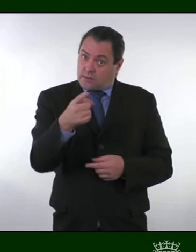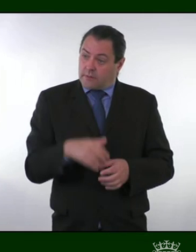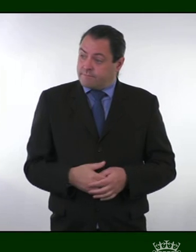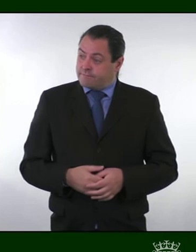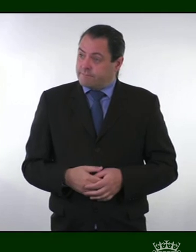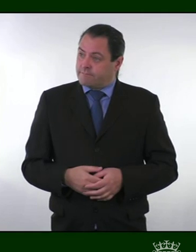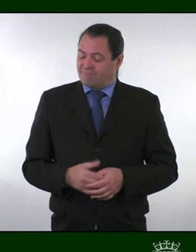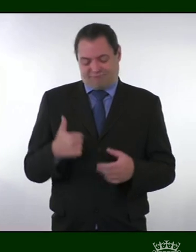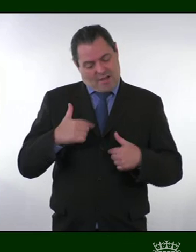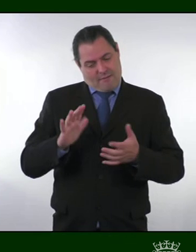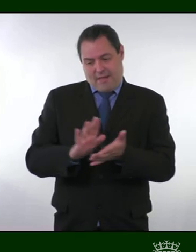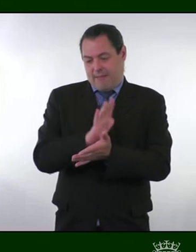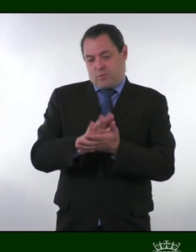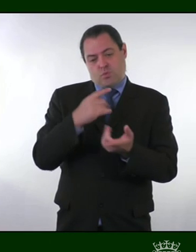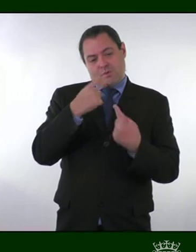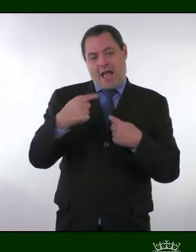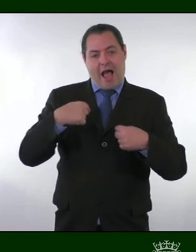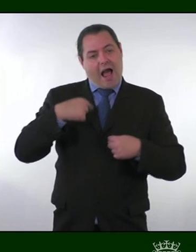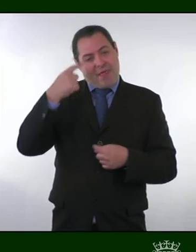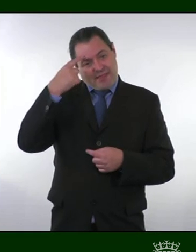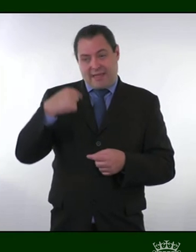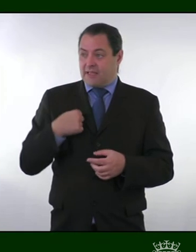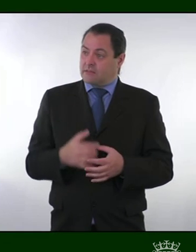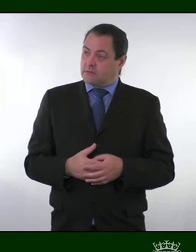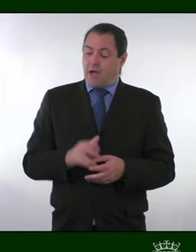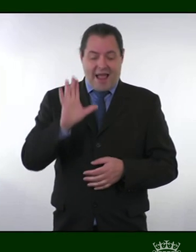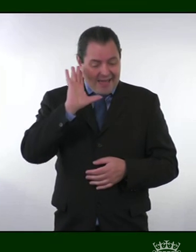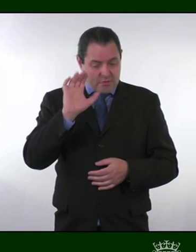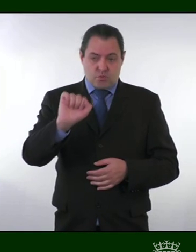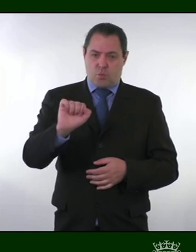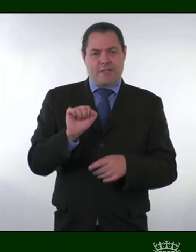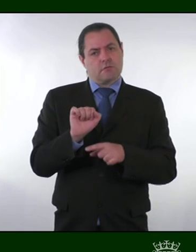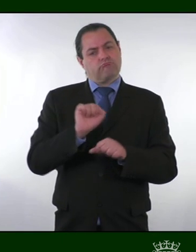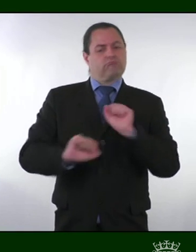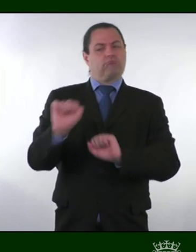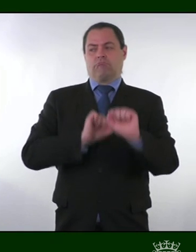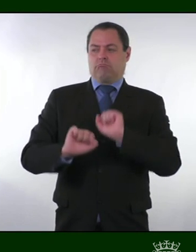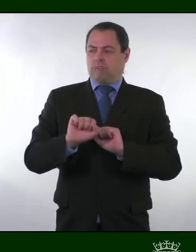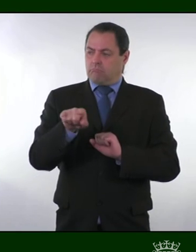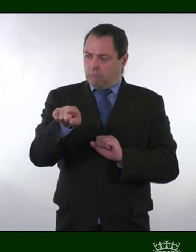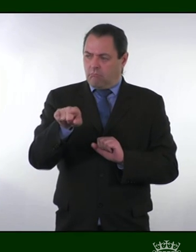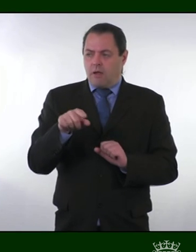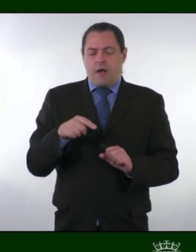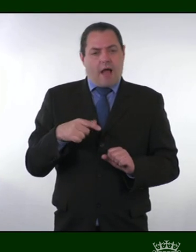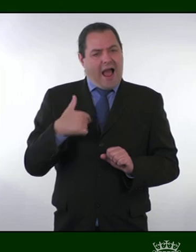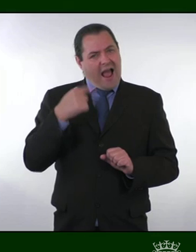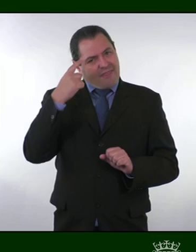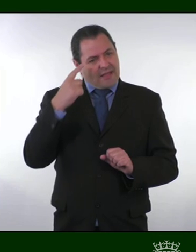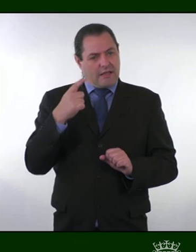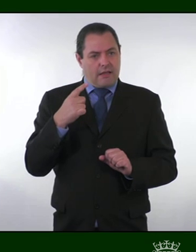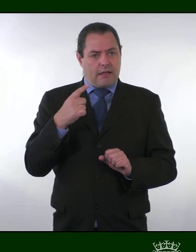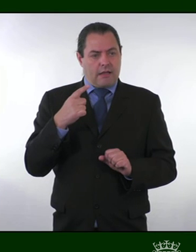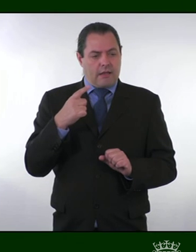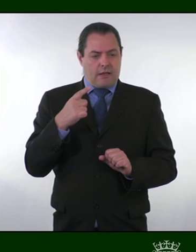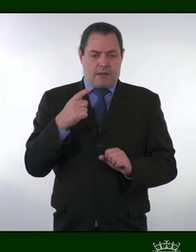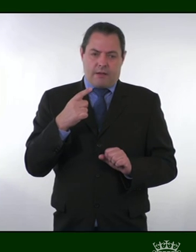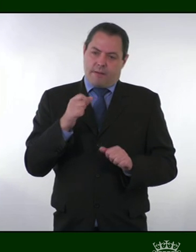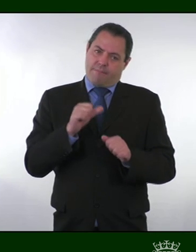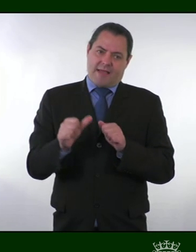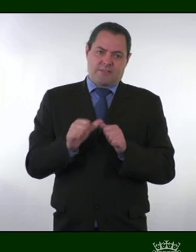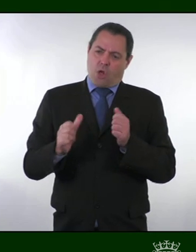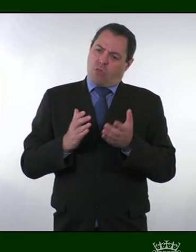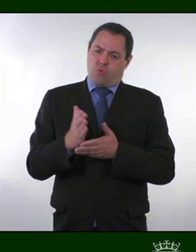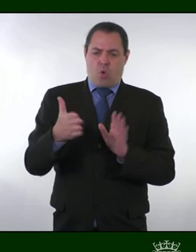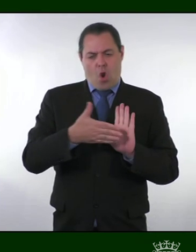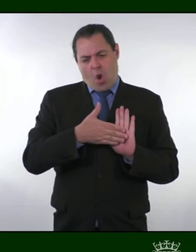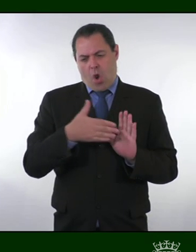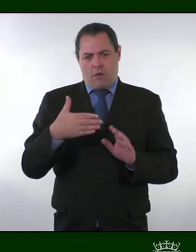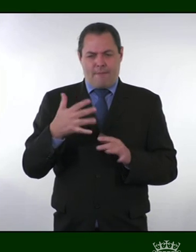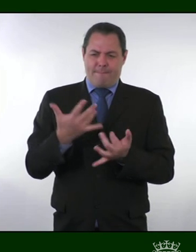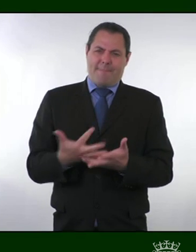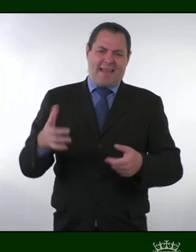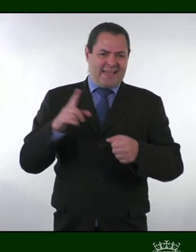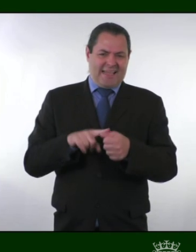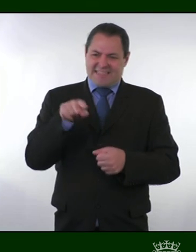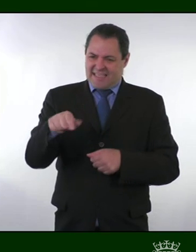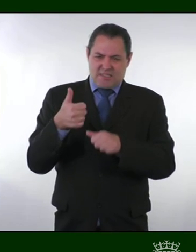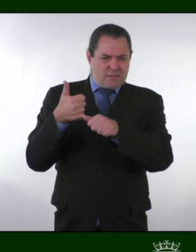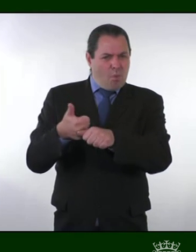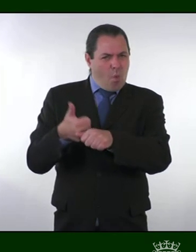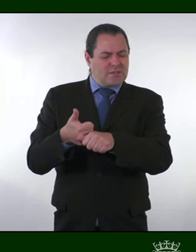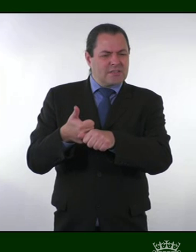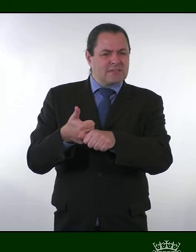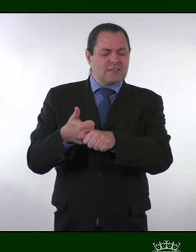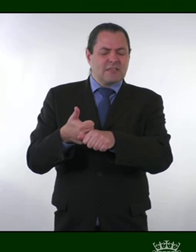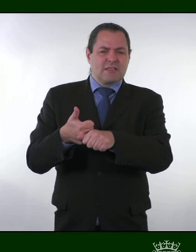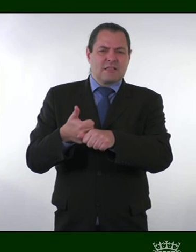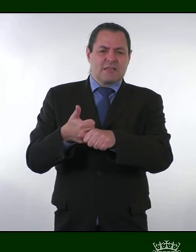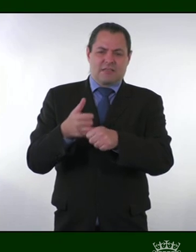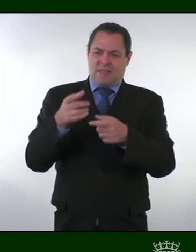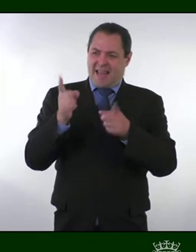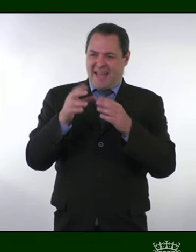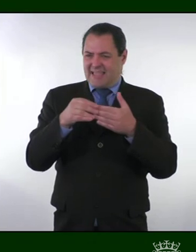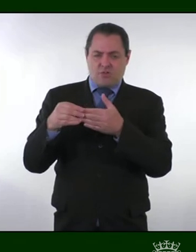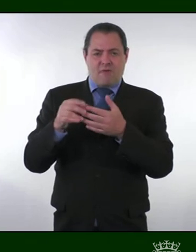Mr Speaker, I am very happy to say that I listened to the protestations of the right honourable and learned Gentleman, and I think they would have been more in order, throughout the long years in which he supported a leader of the Labour party—